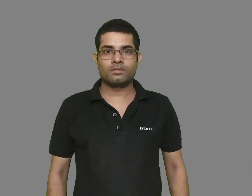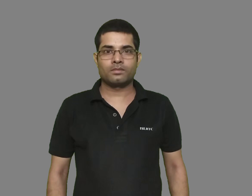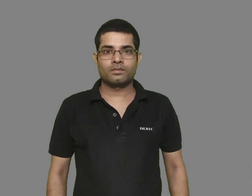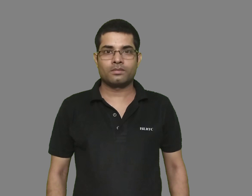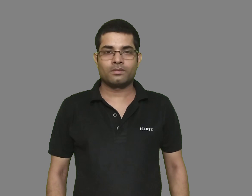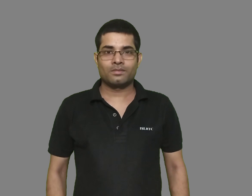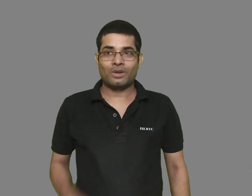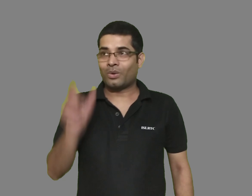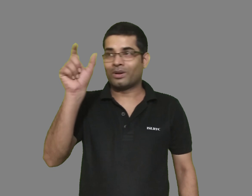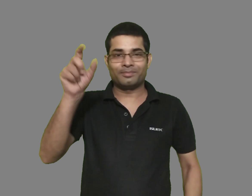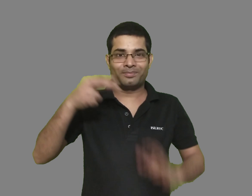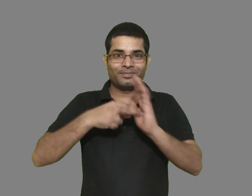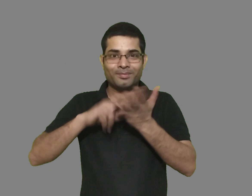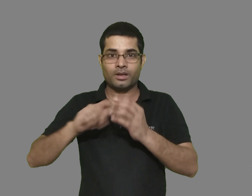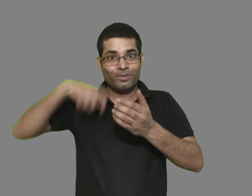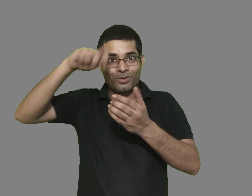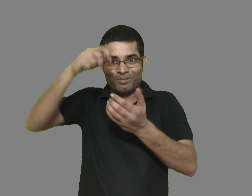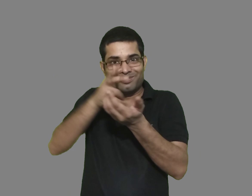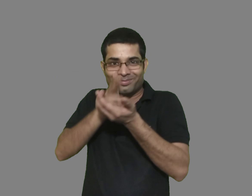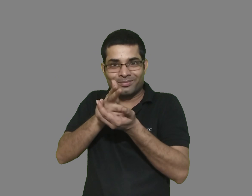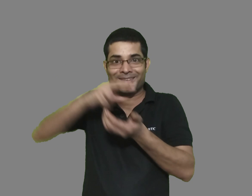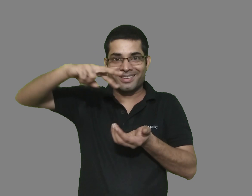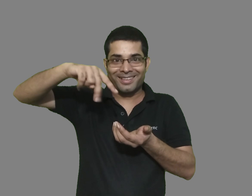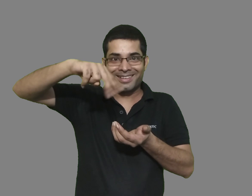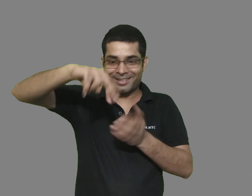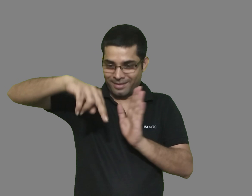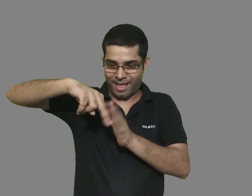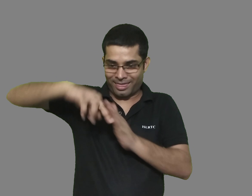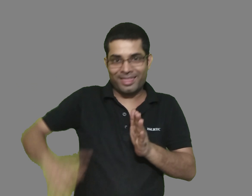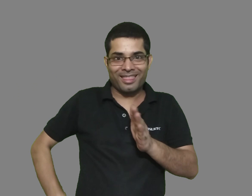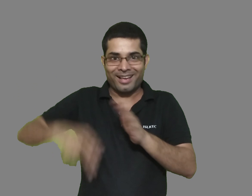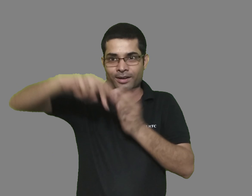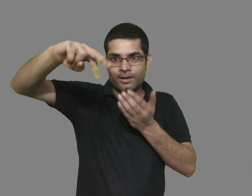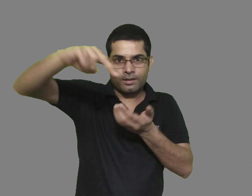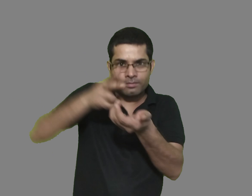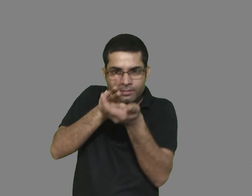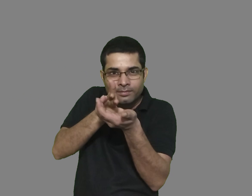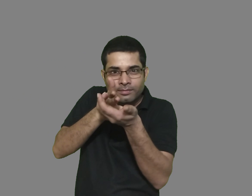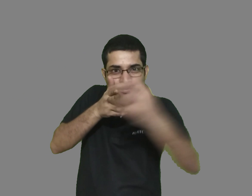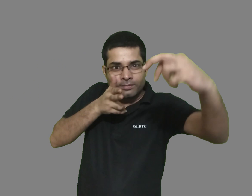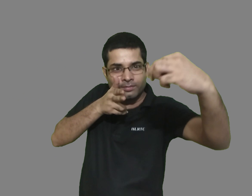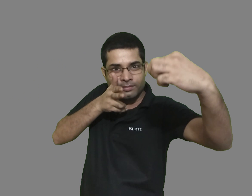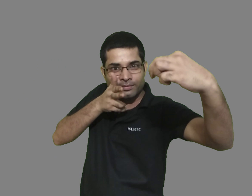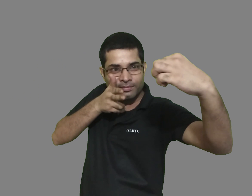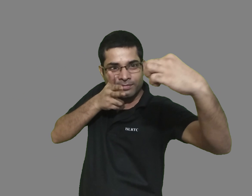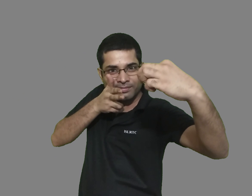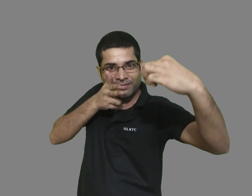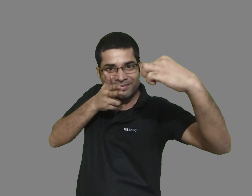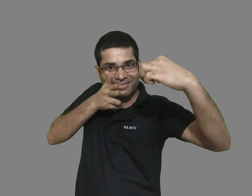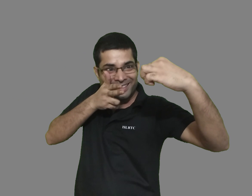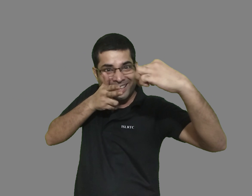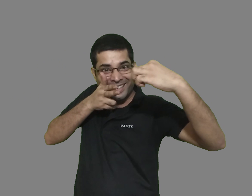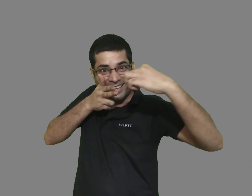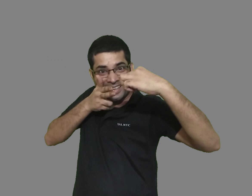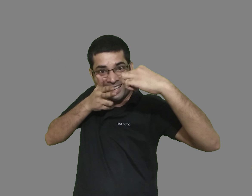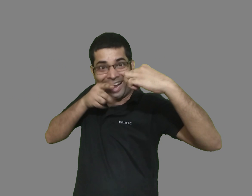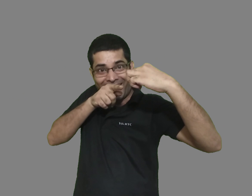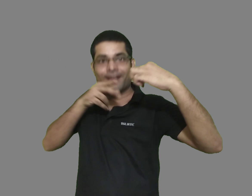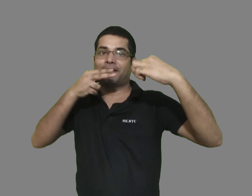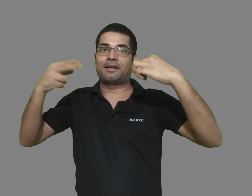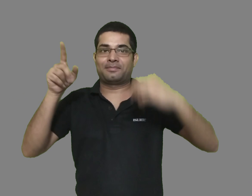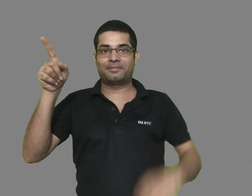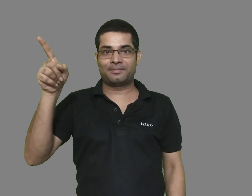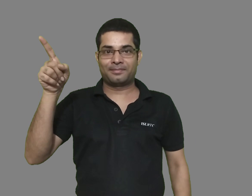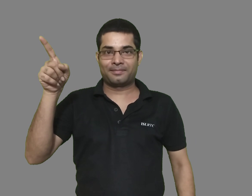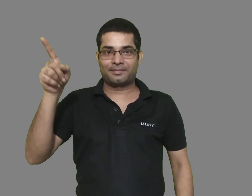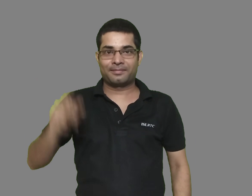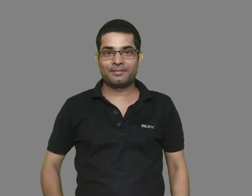Dolly